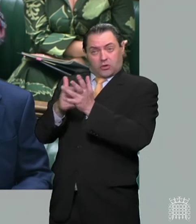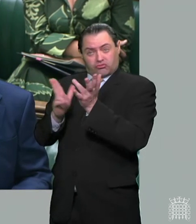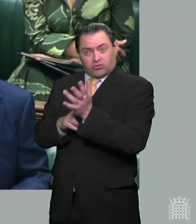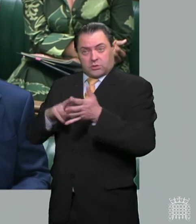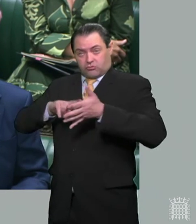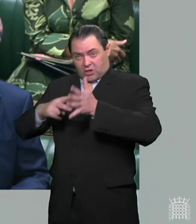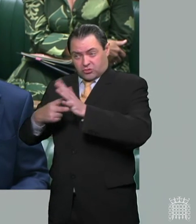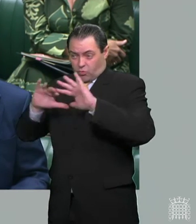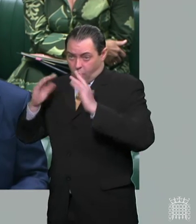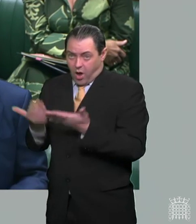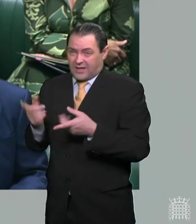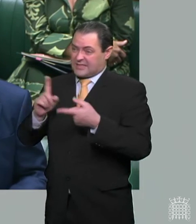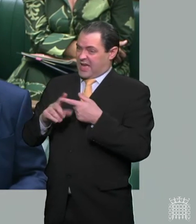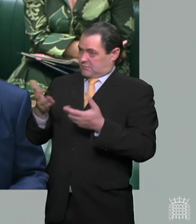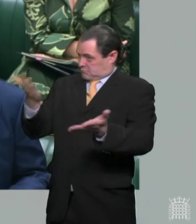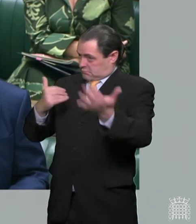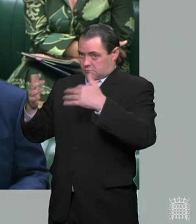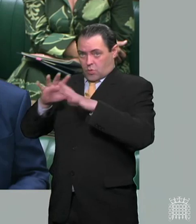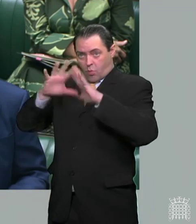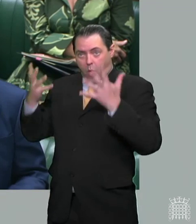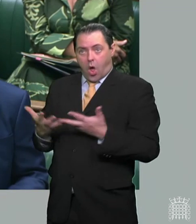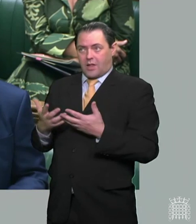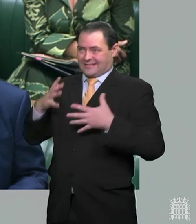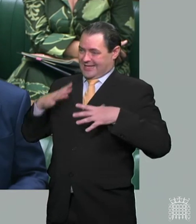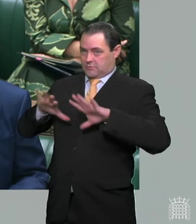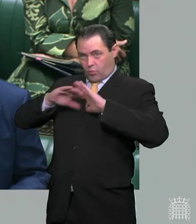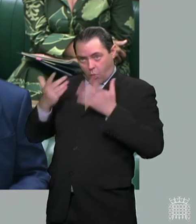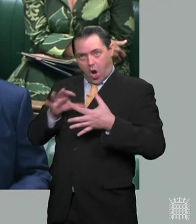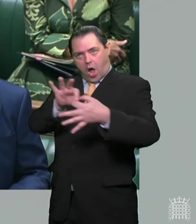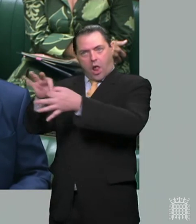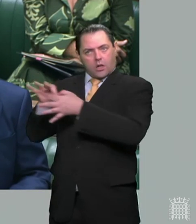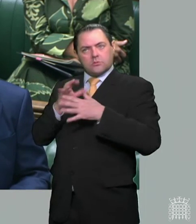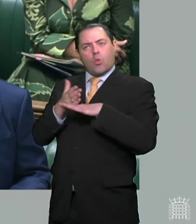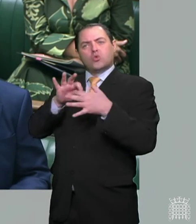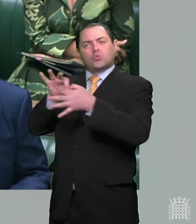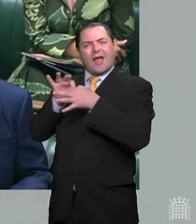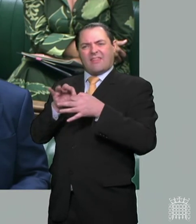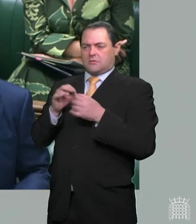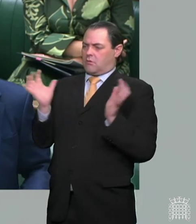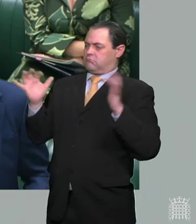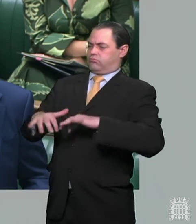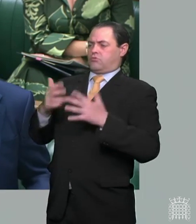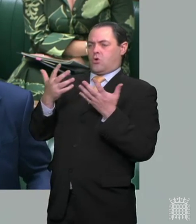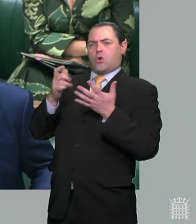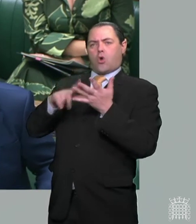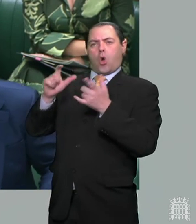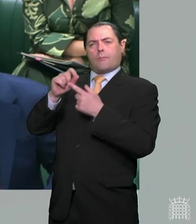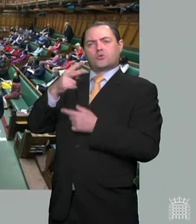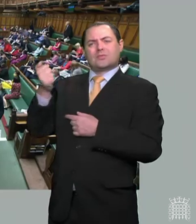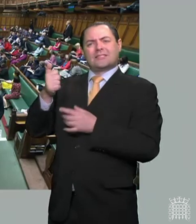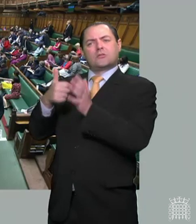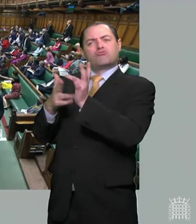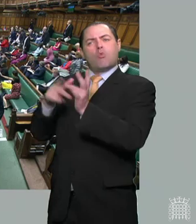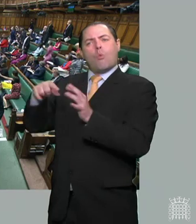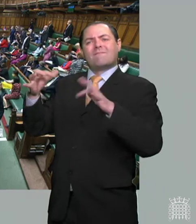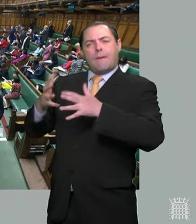This is about bringing the world together, because it will require an international solution at the COP26 global climate summit in November.